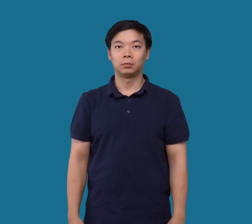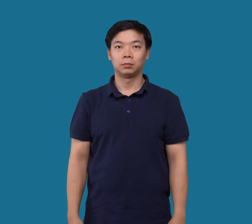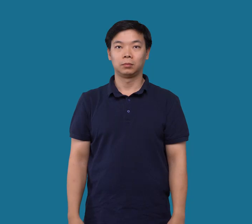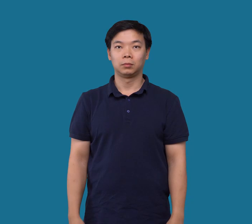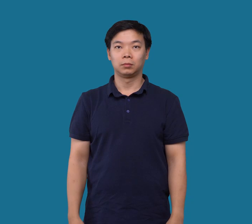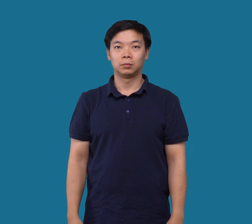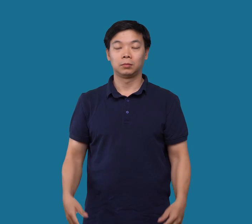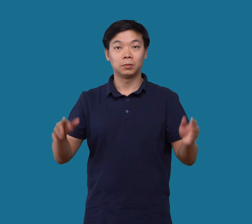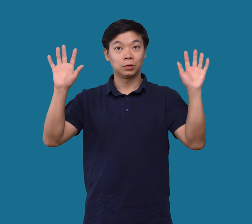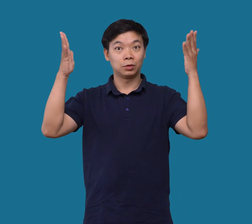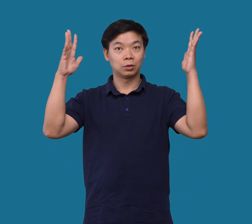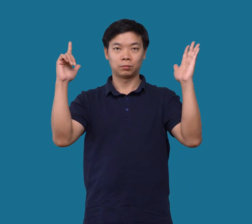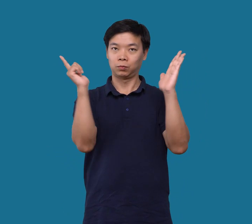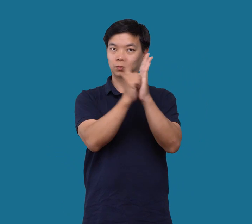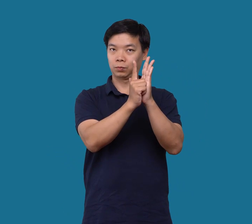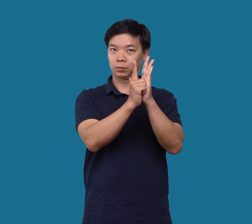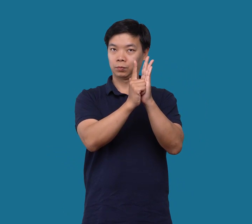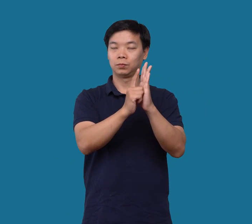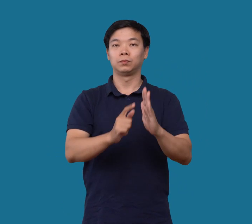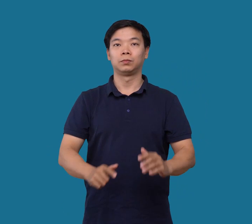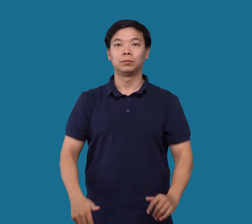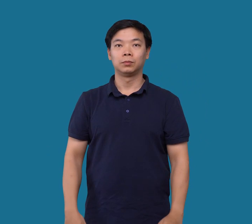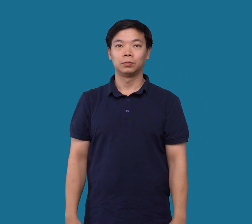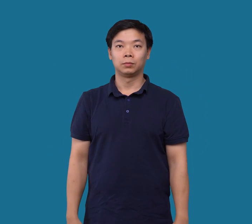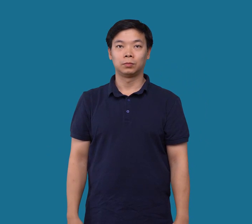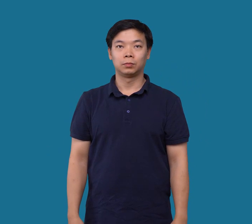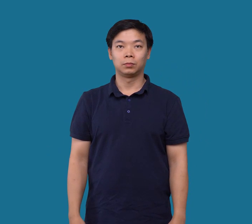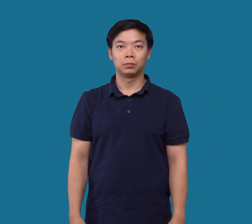luật chơi